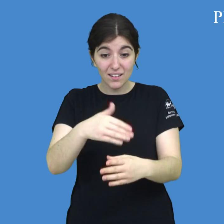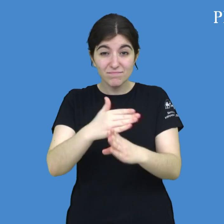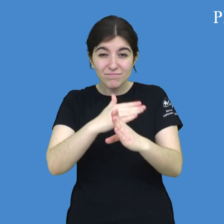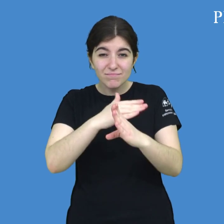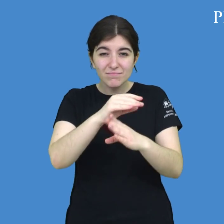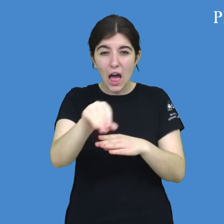nivel